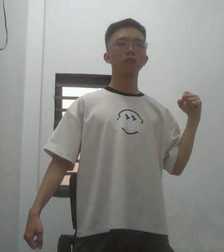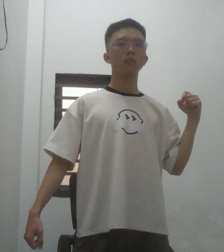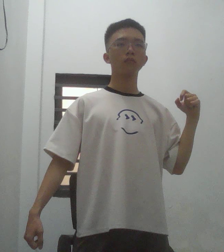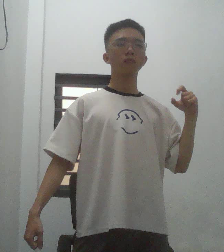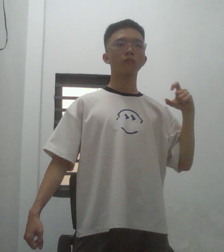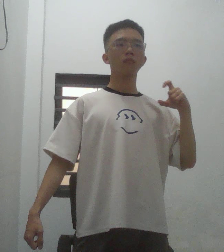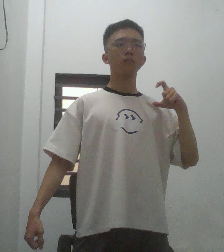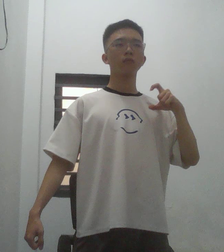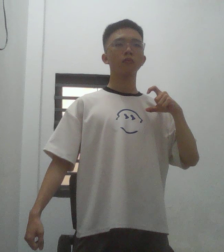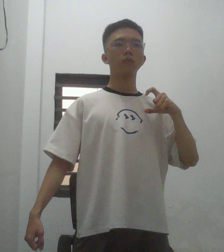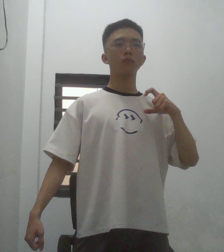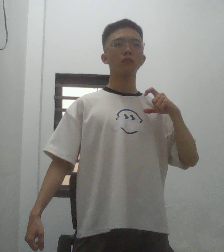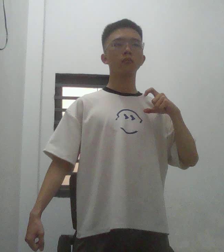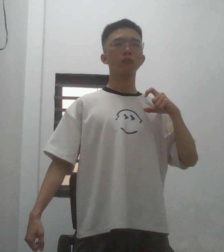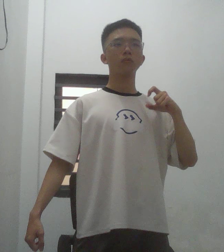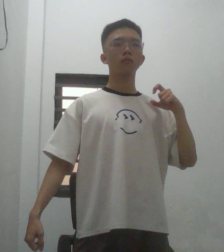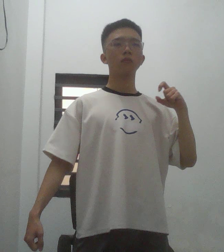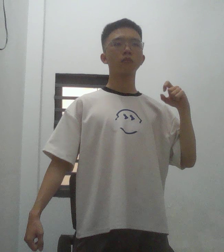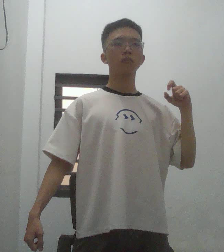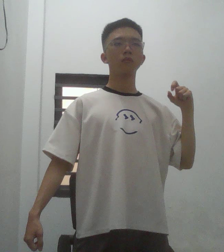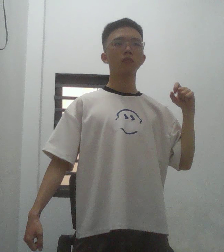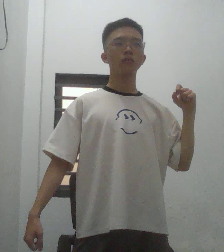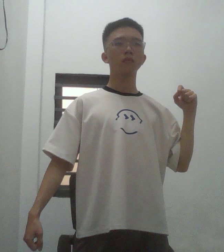giau co